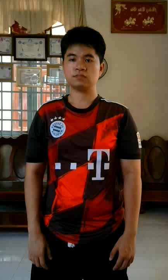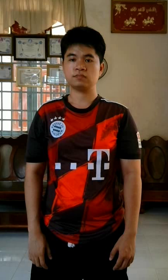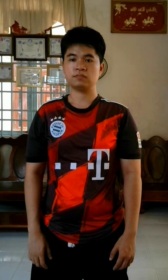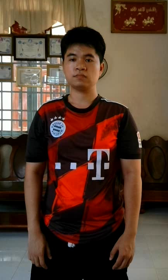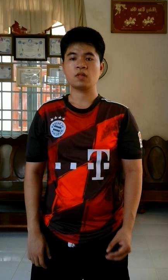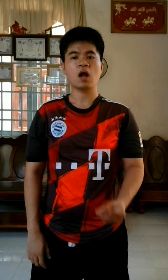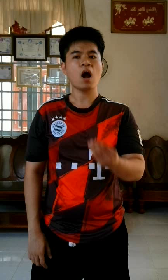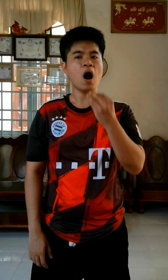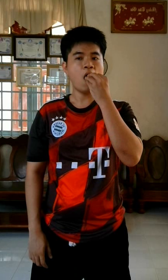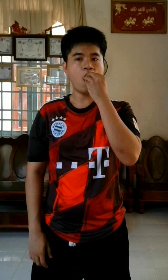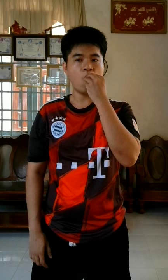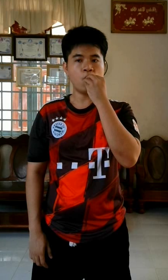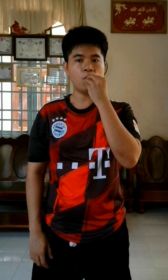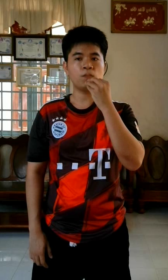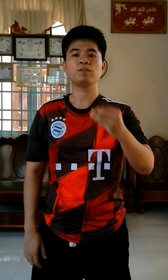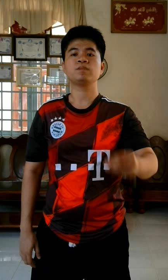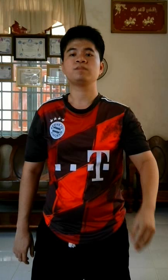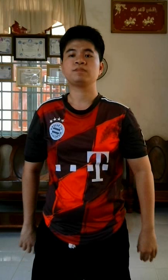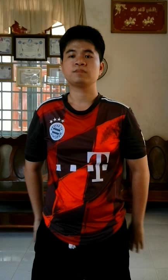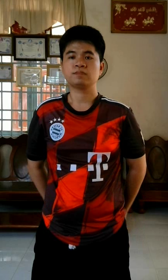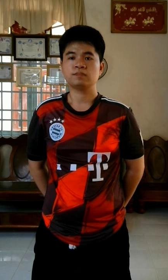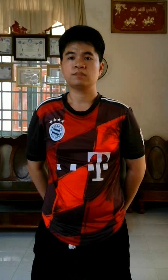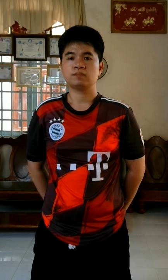an